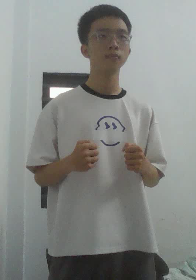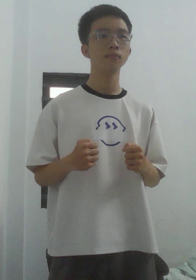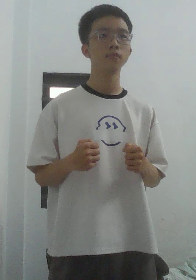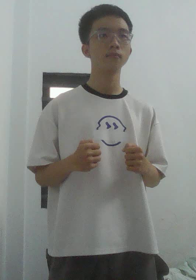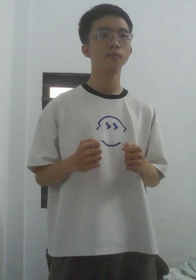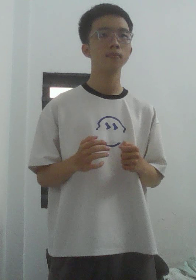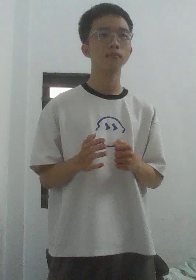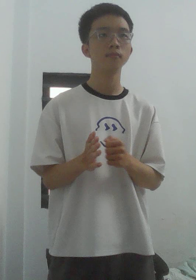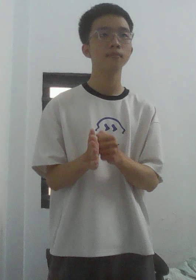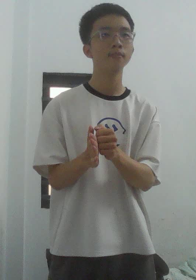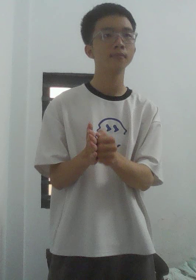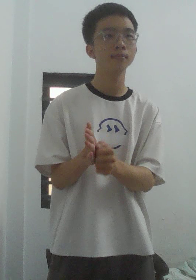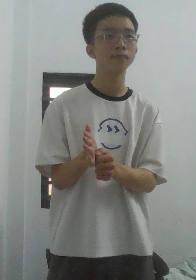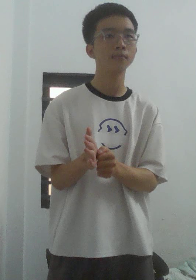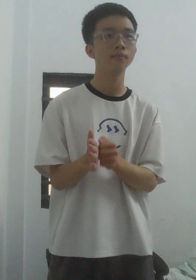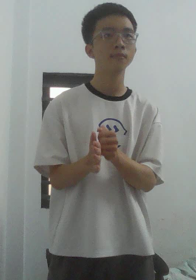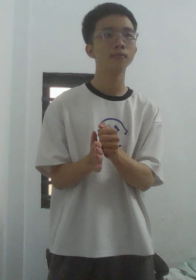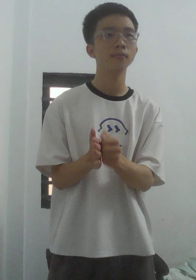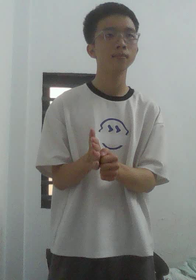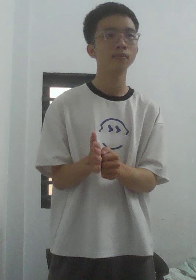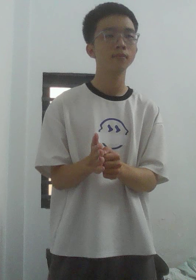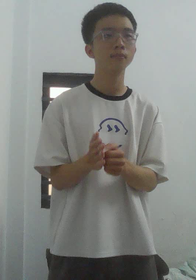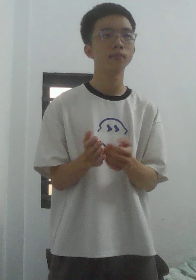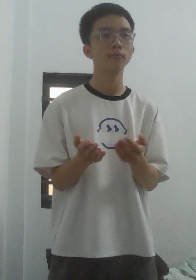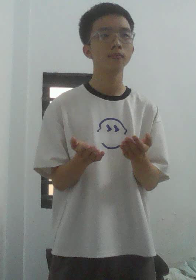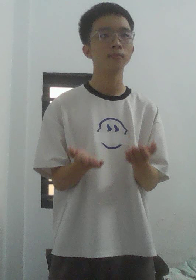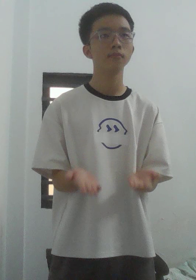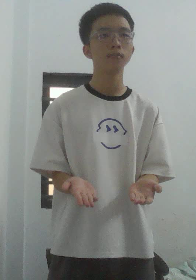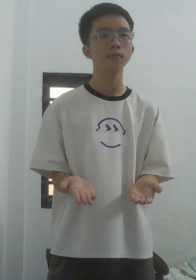thang nay